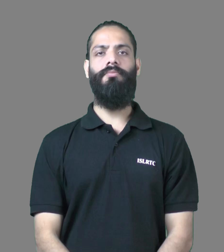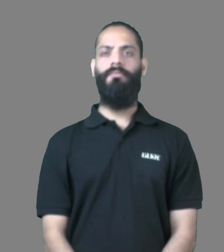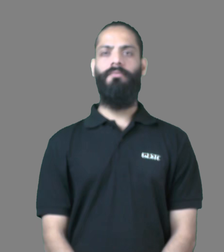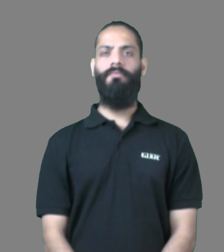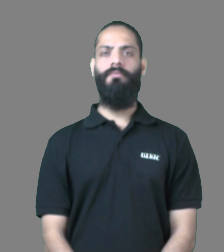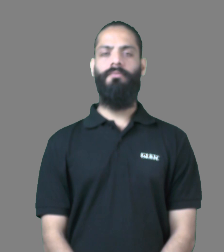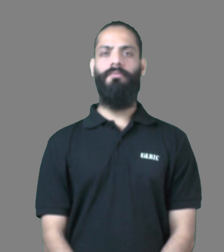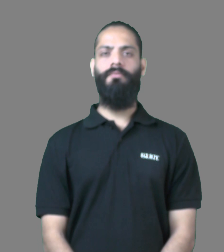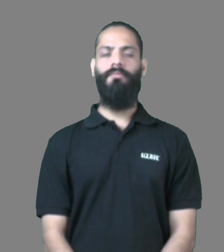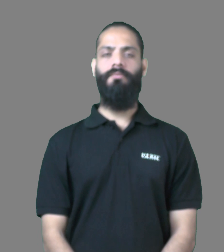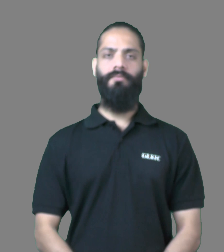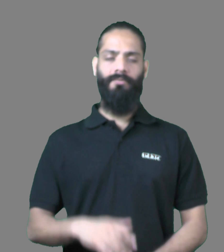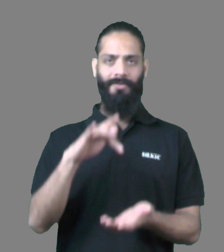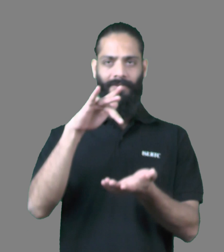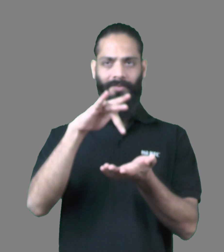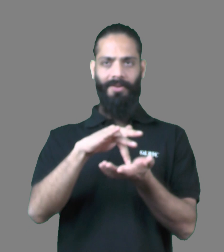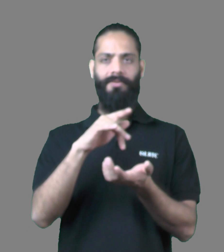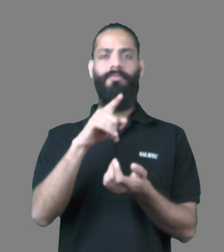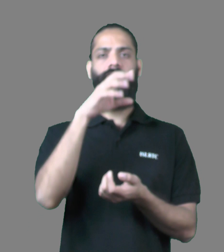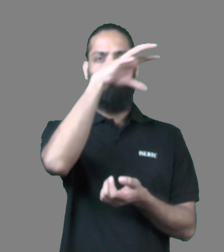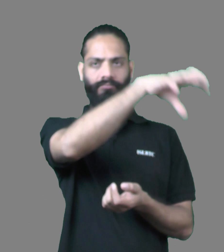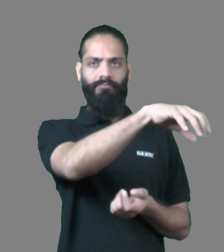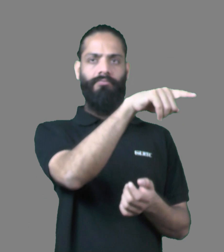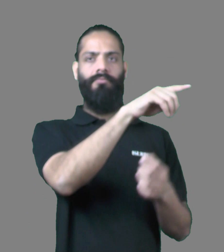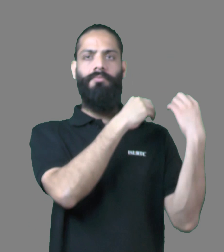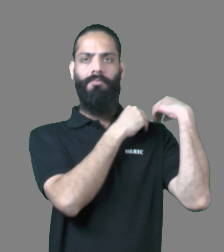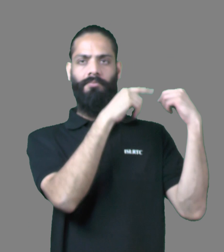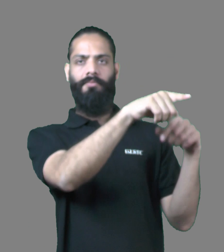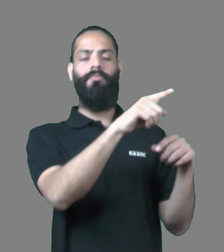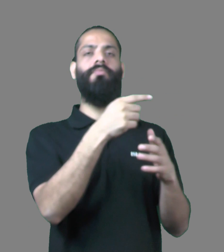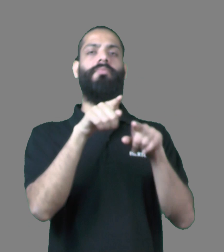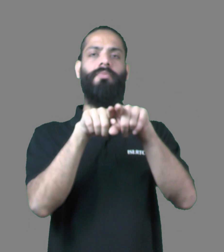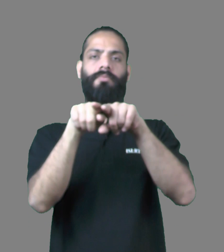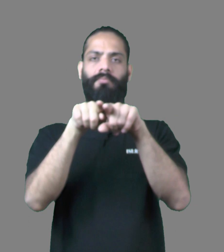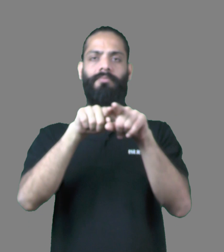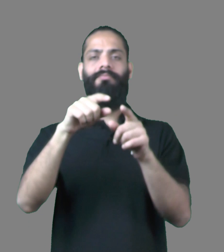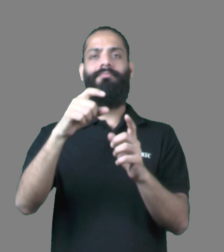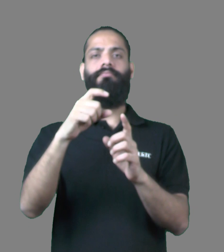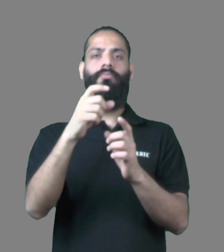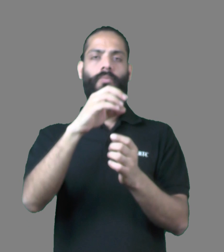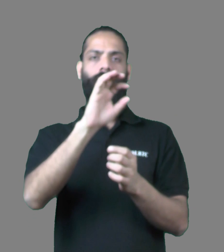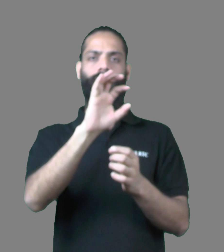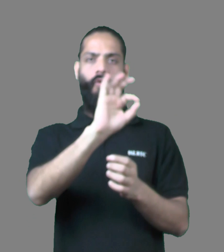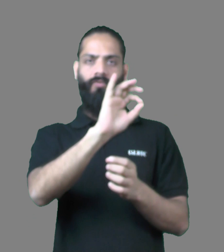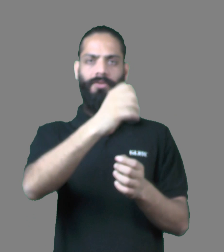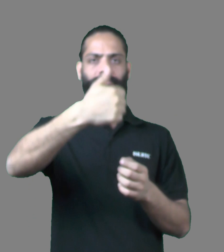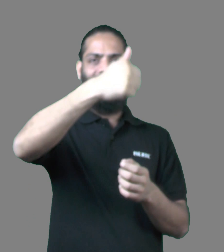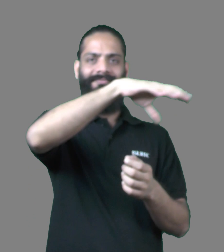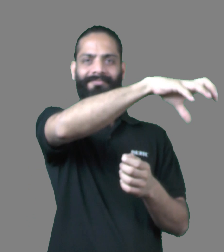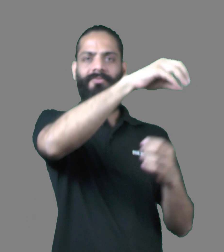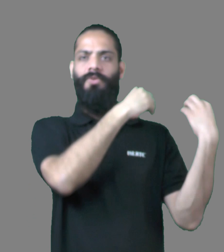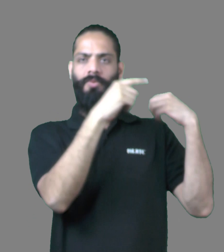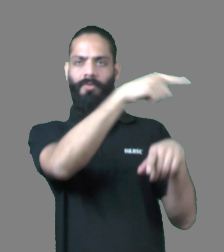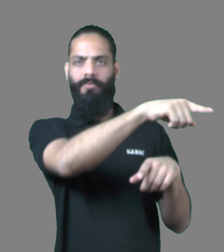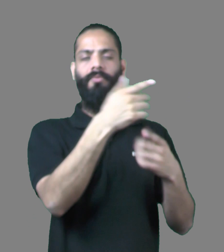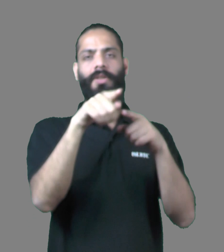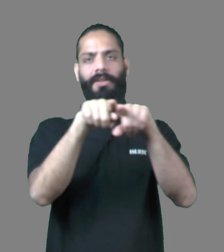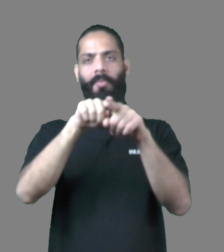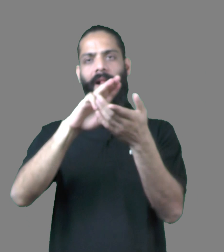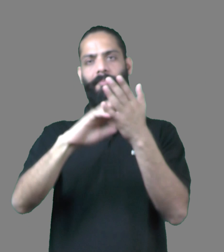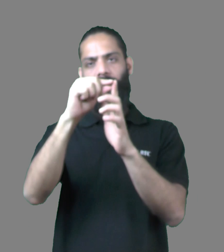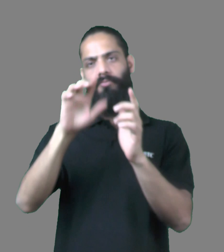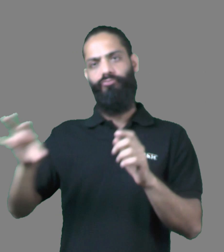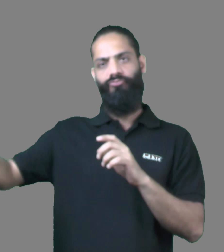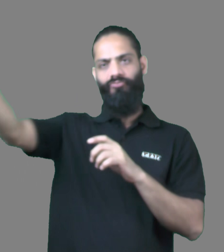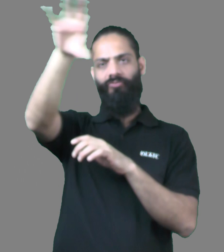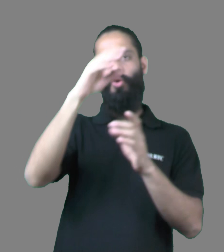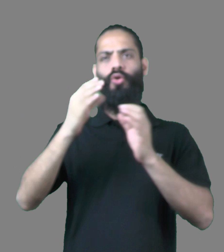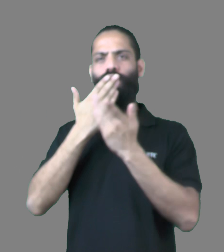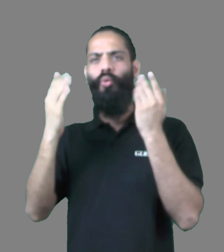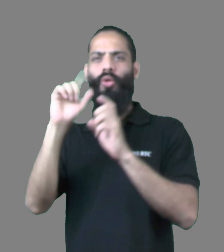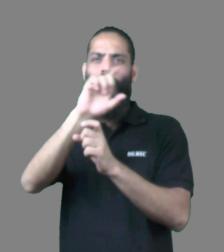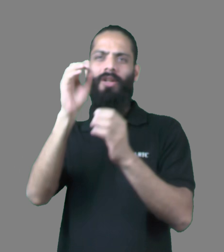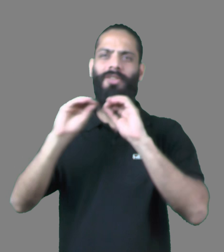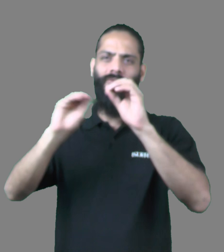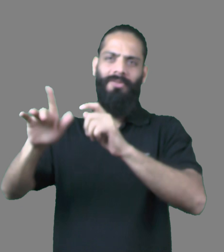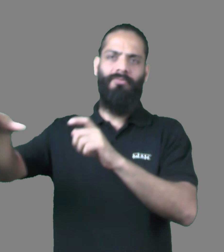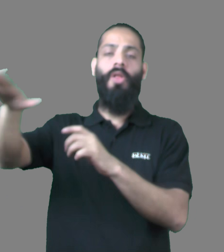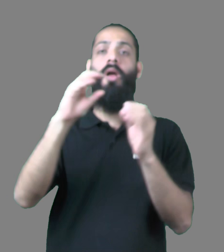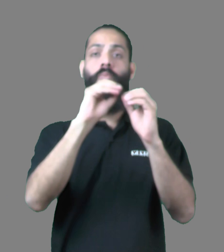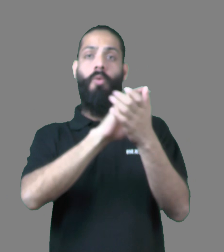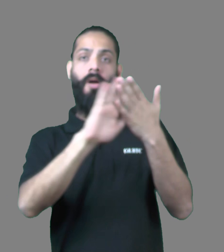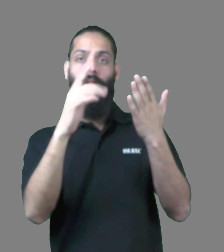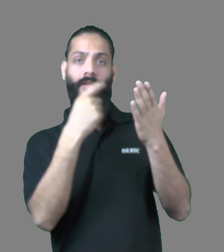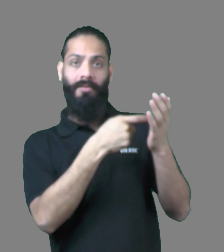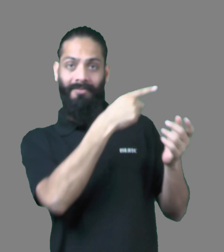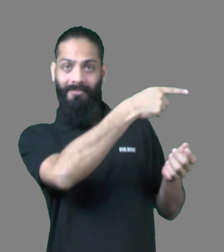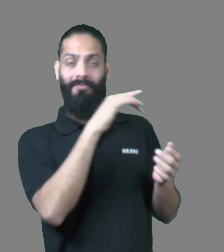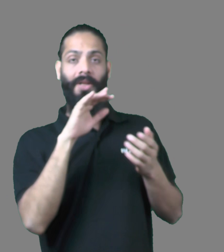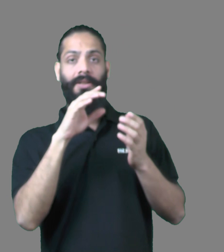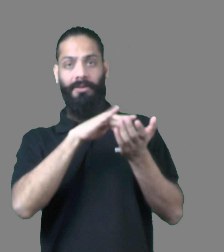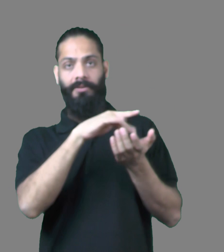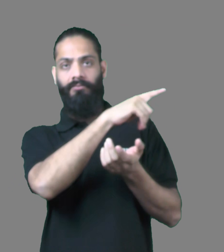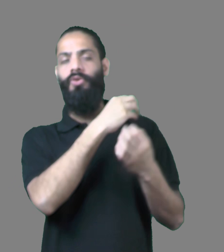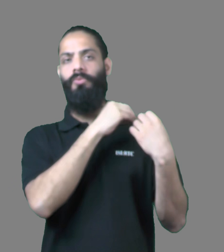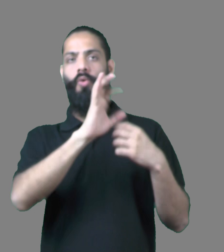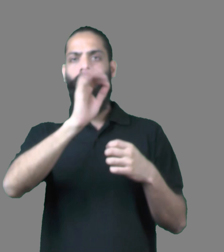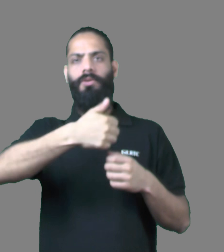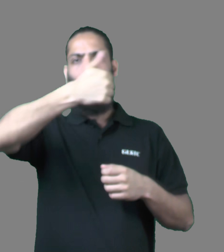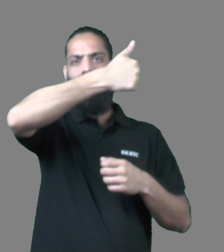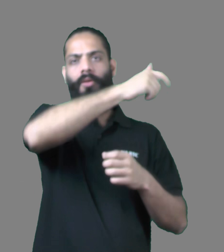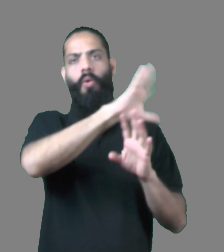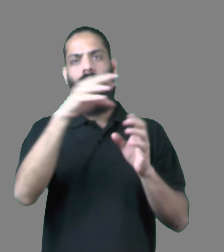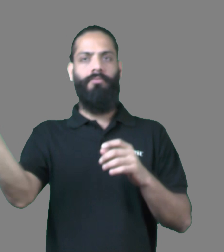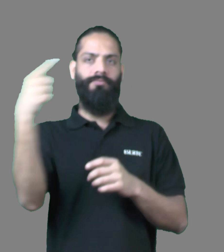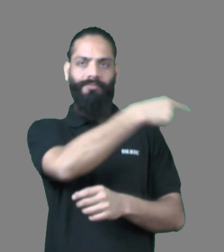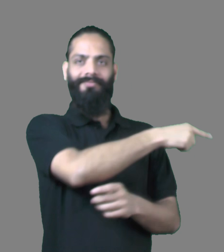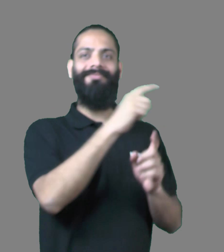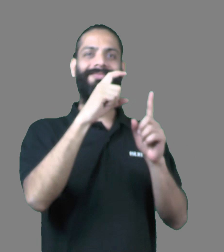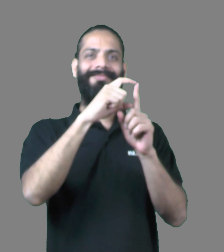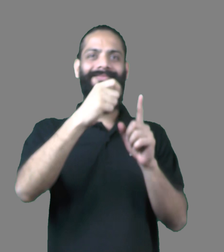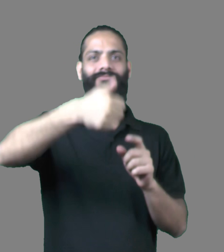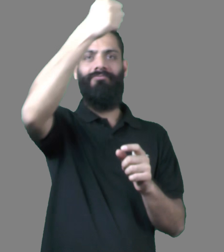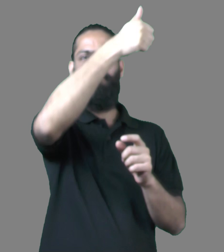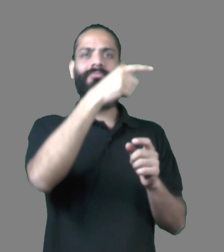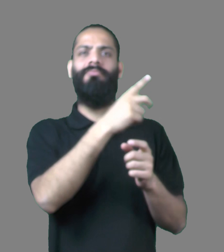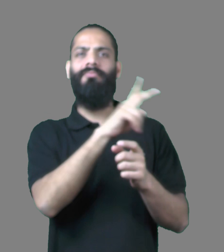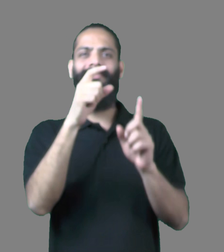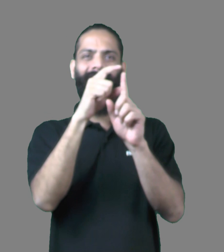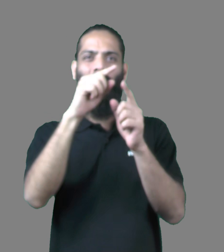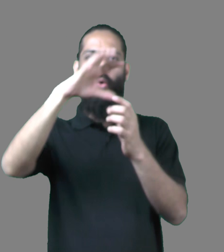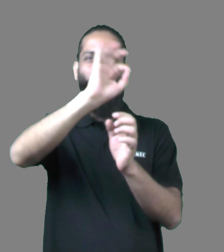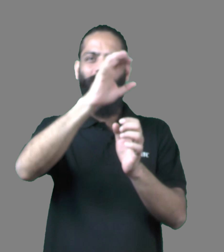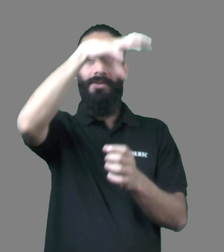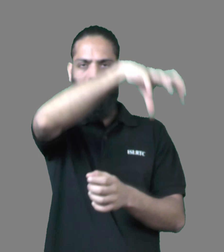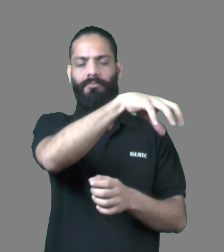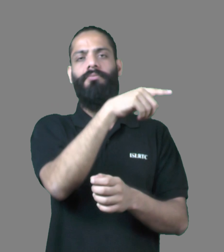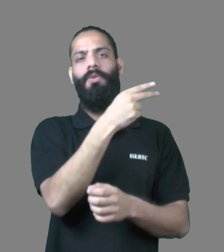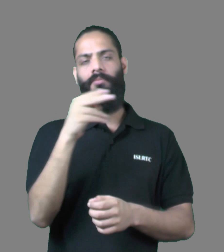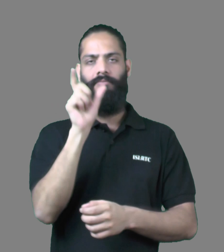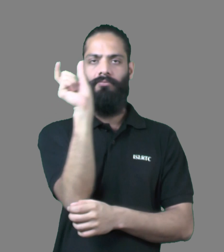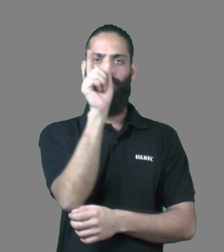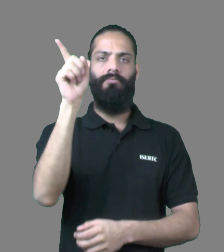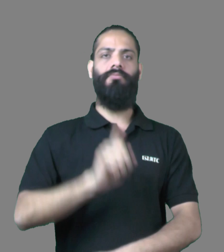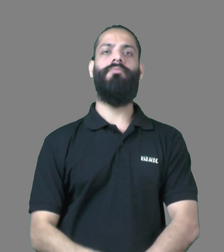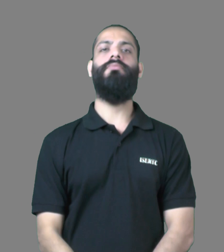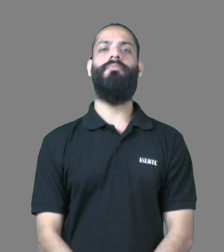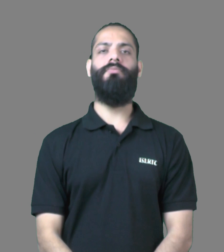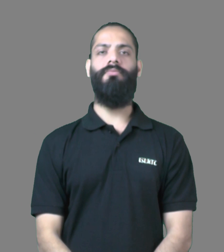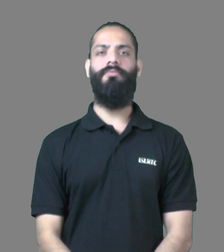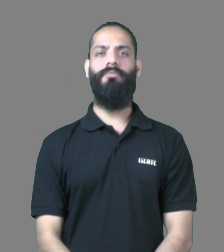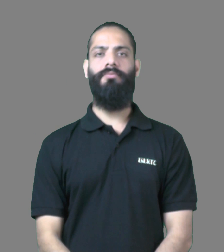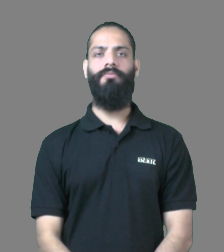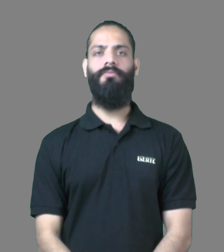Directorate of School Education(DSE)